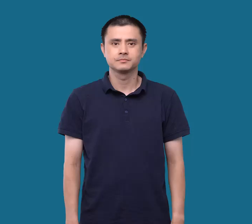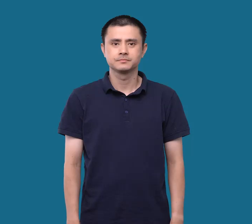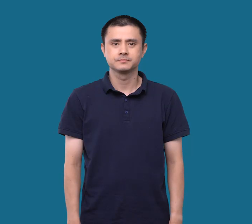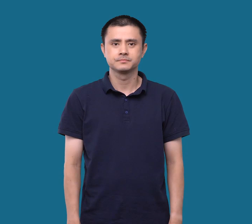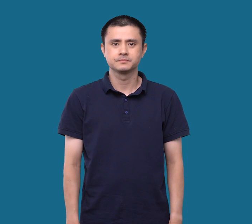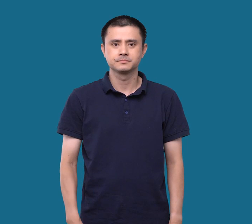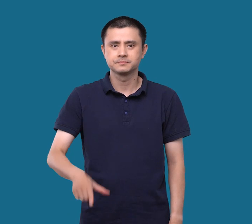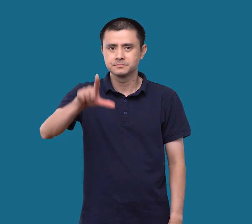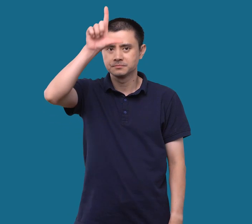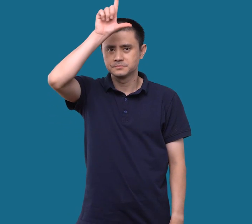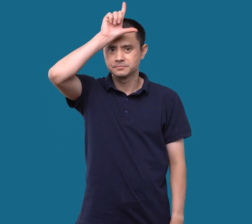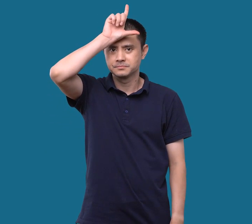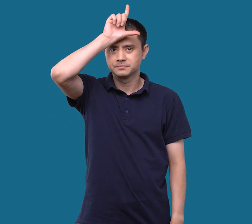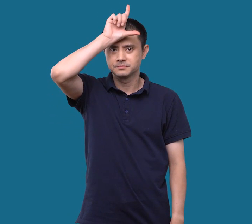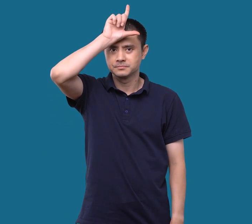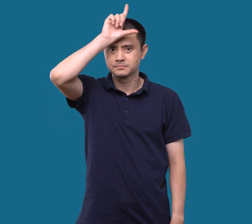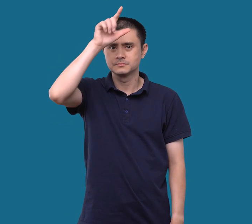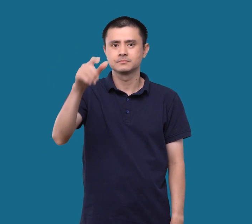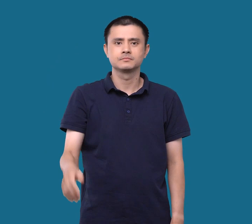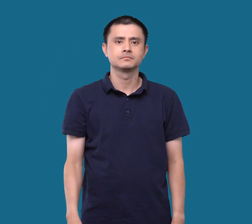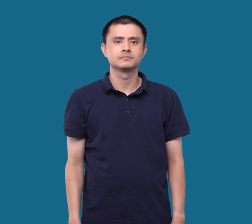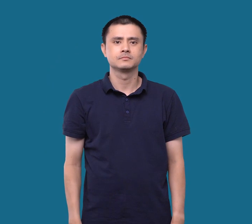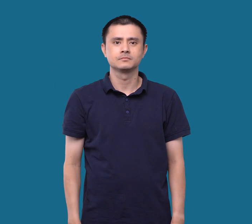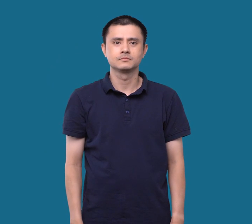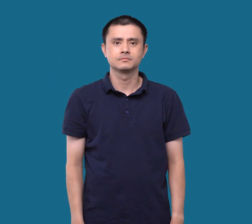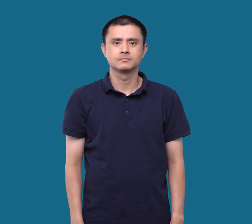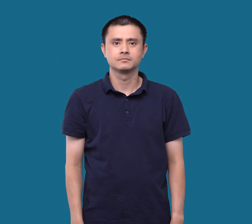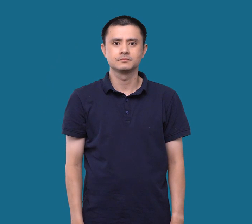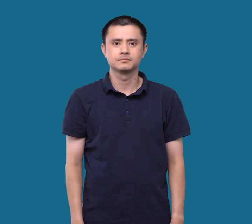lớp